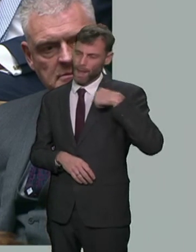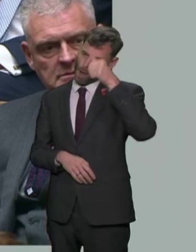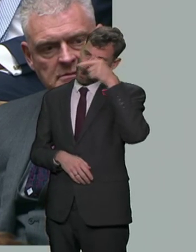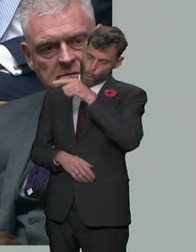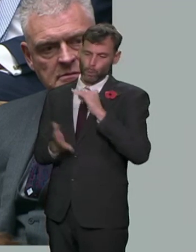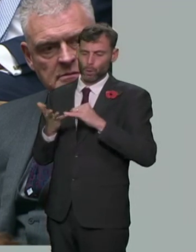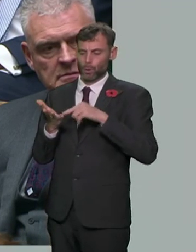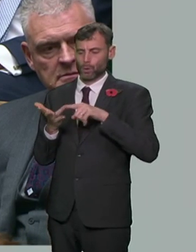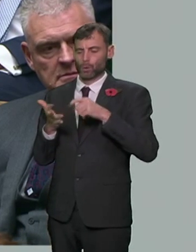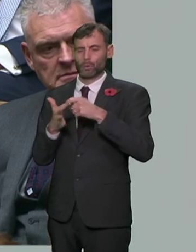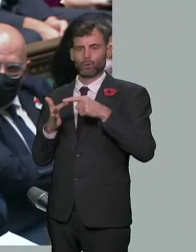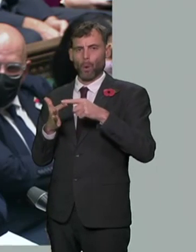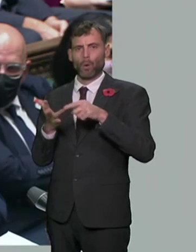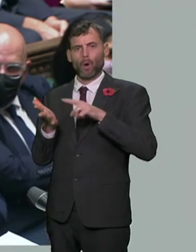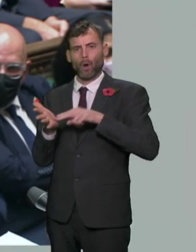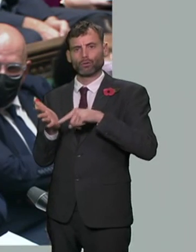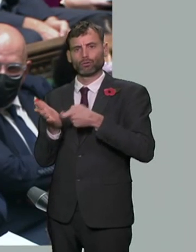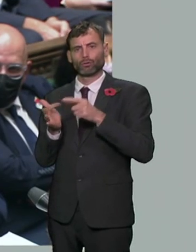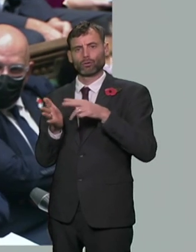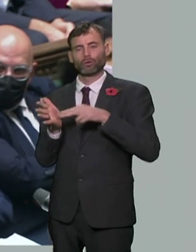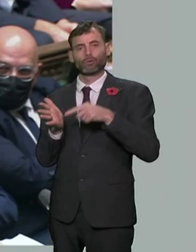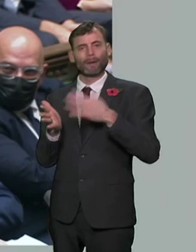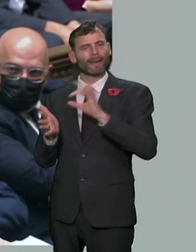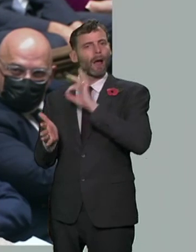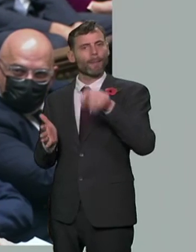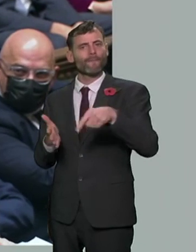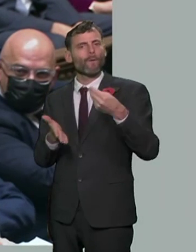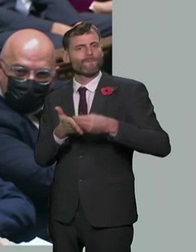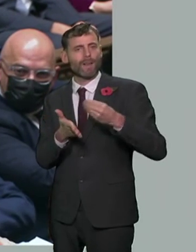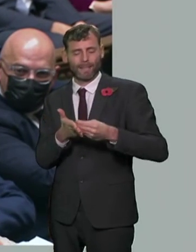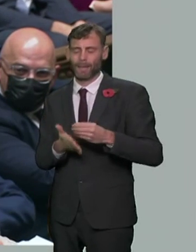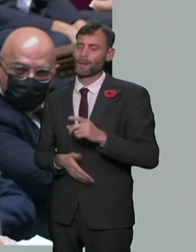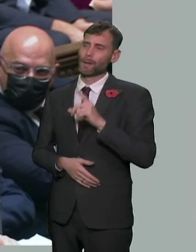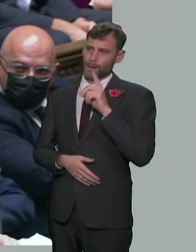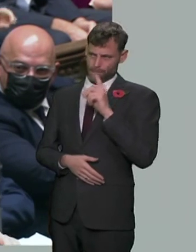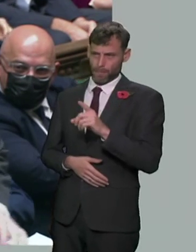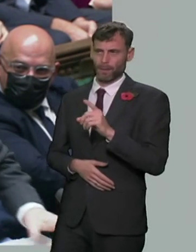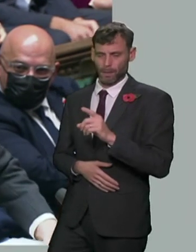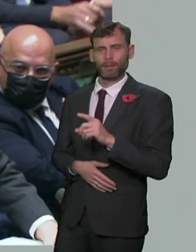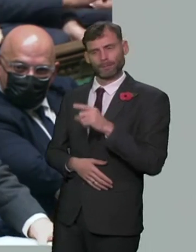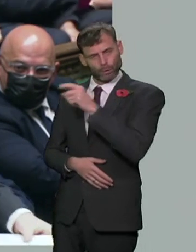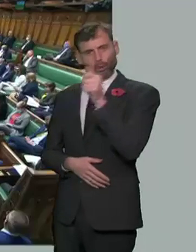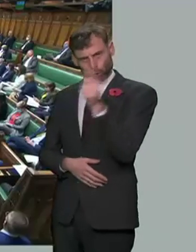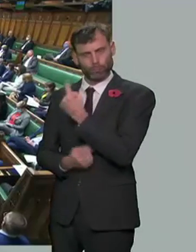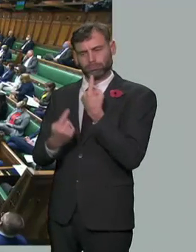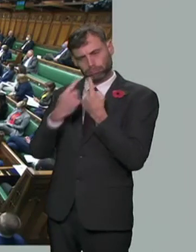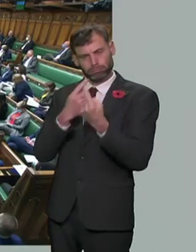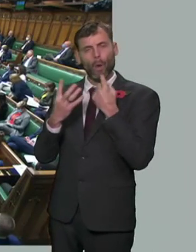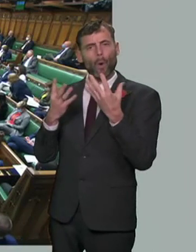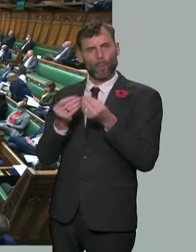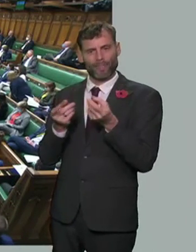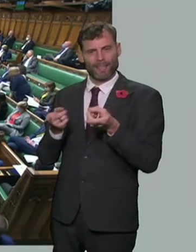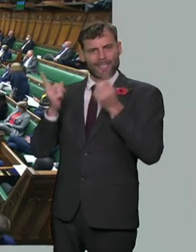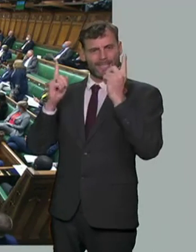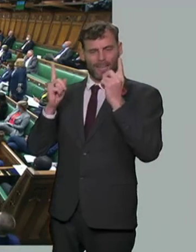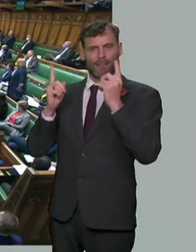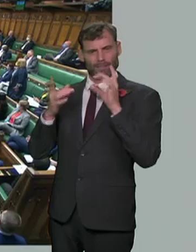I urge my honourable Friend to take up his suggestion immediately with my right honourable Friend the Secretary of State for Transport.